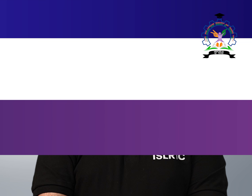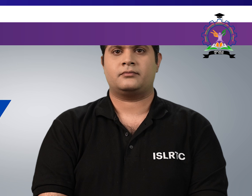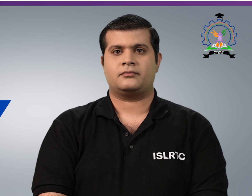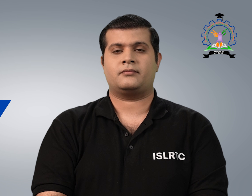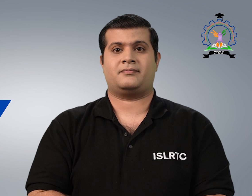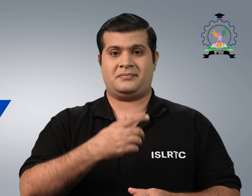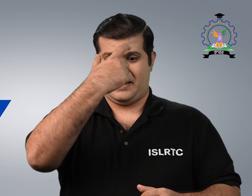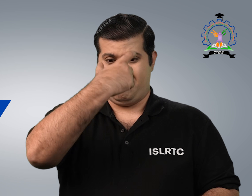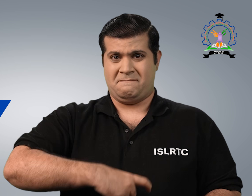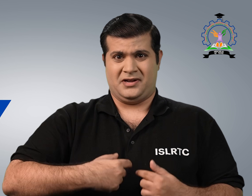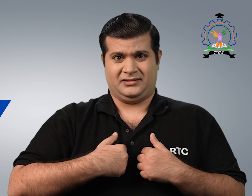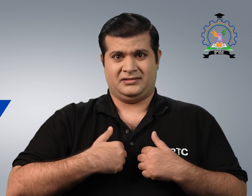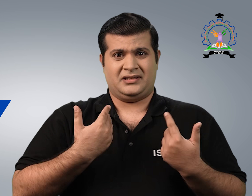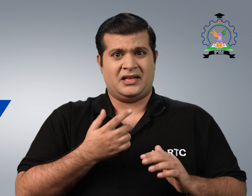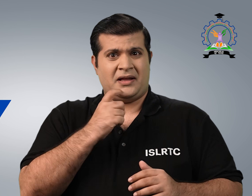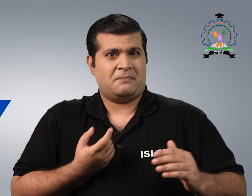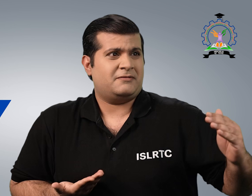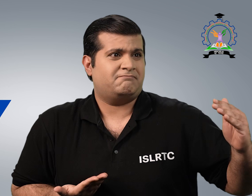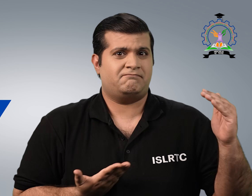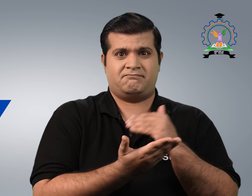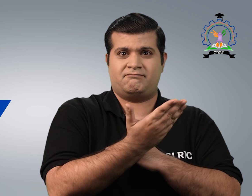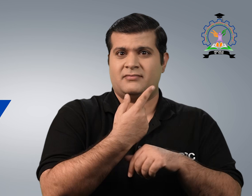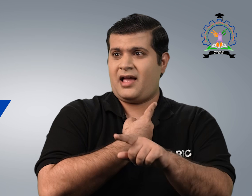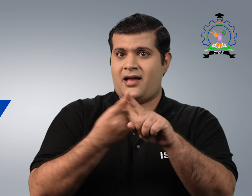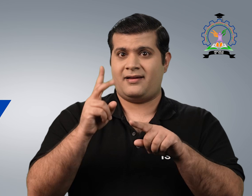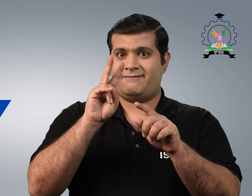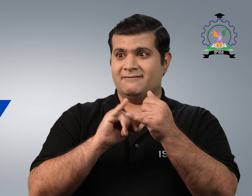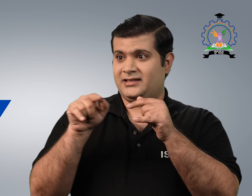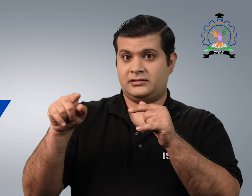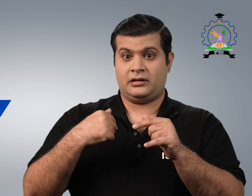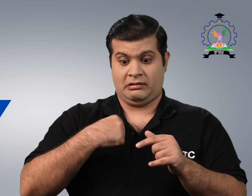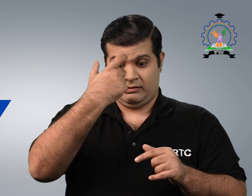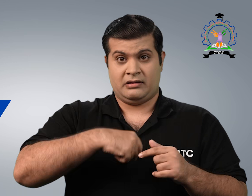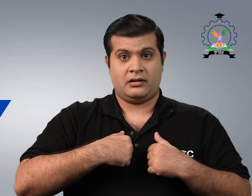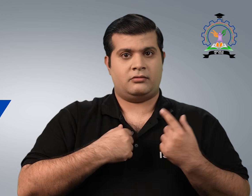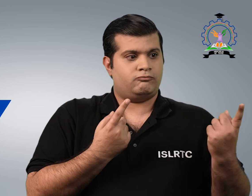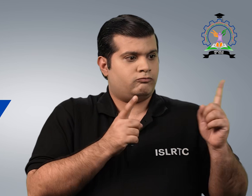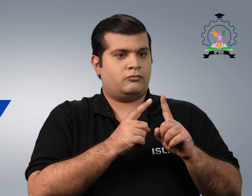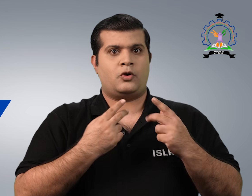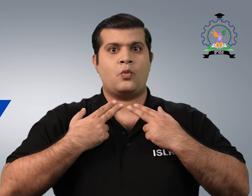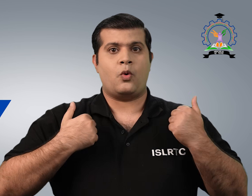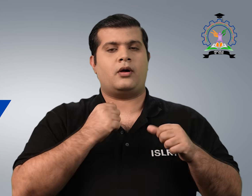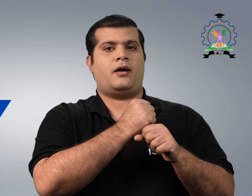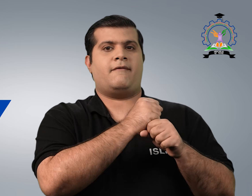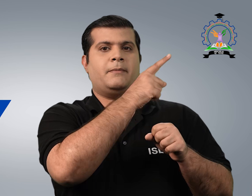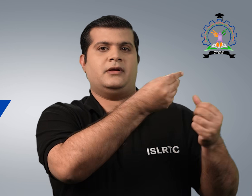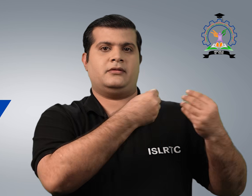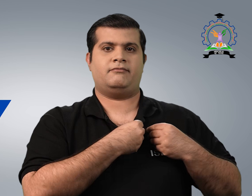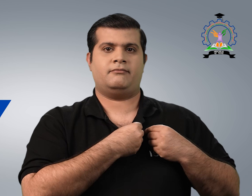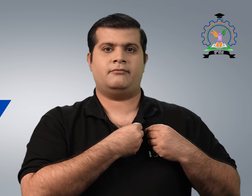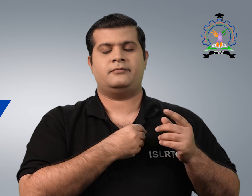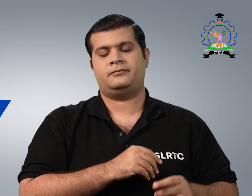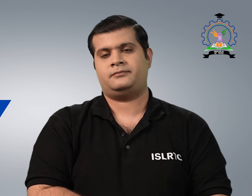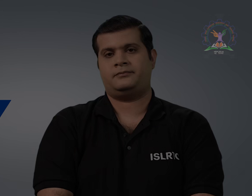During criminal cases, the lawyer provided by the government as known as a prosecutor.